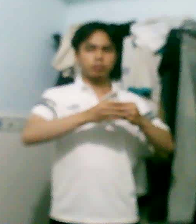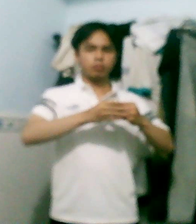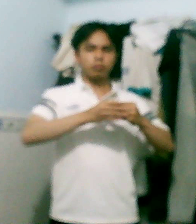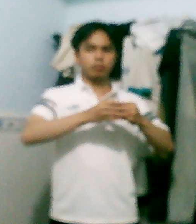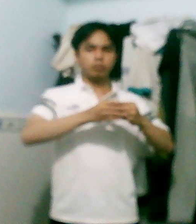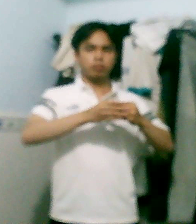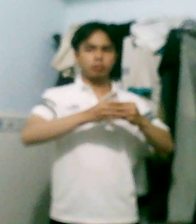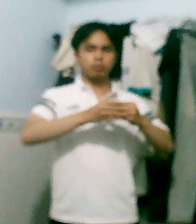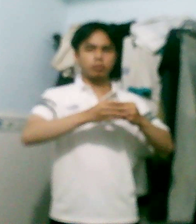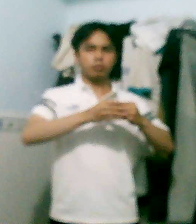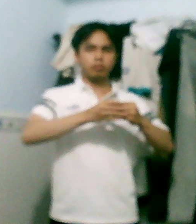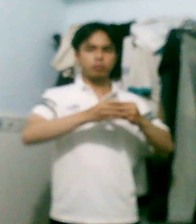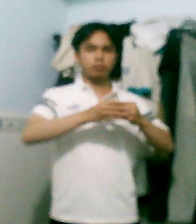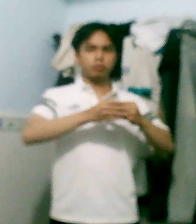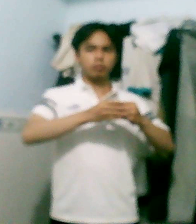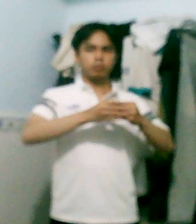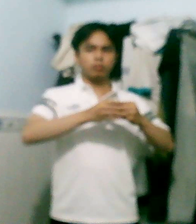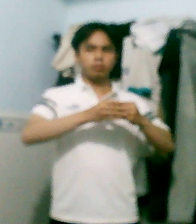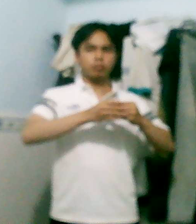nhom